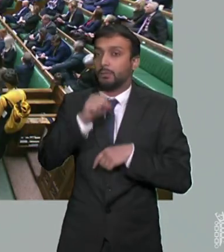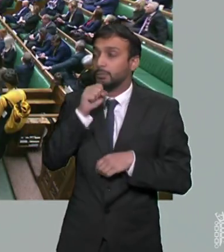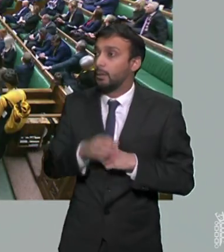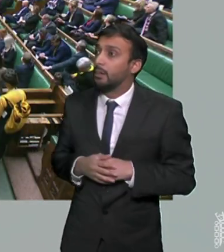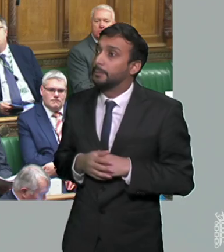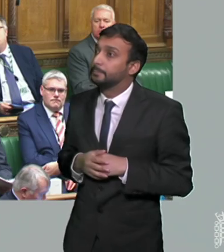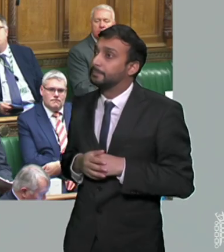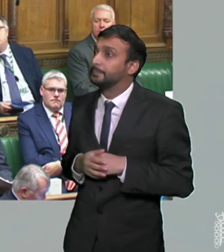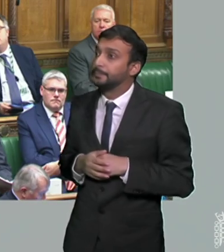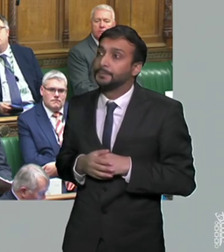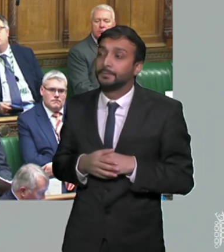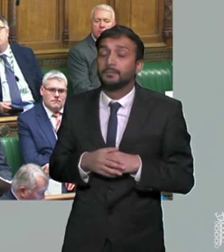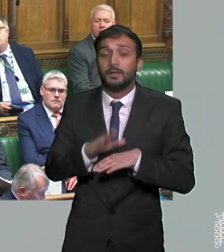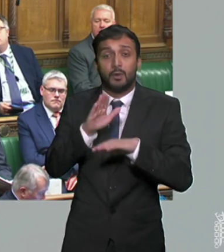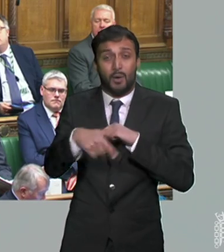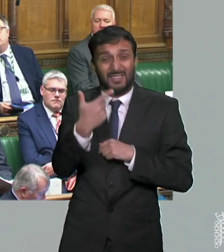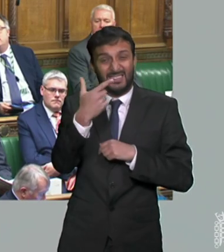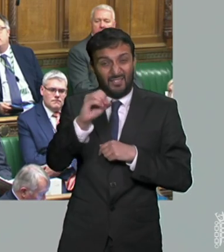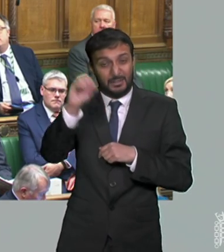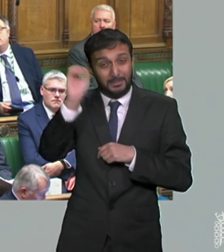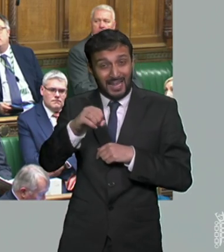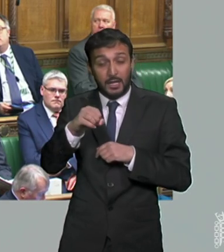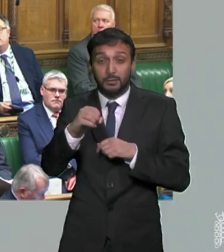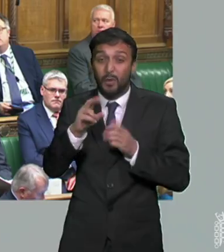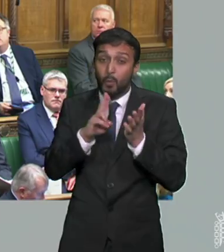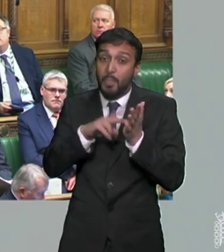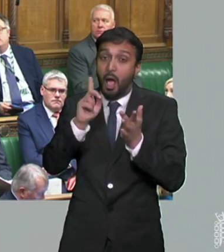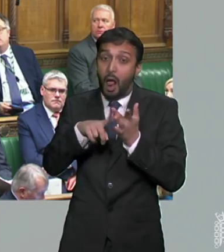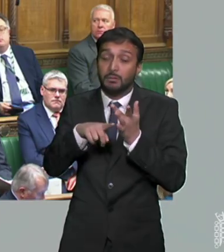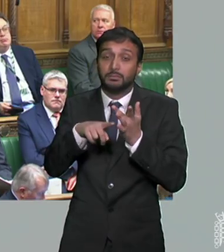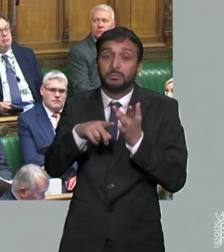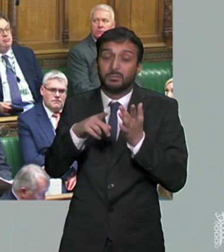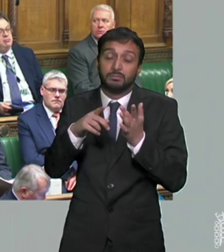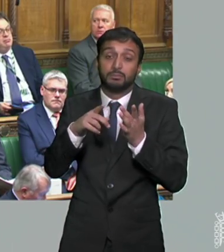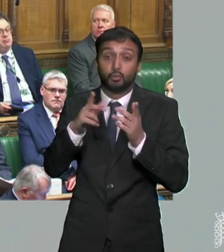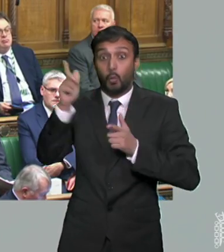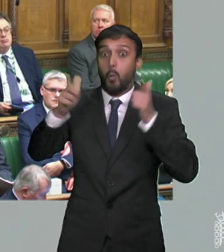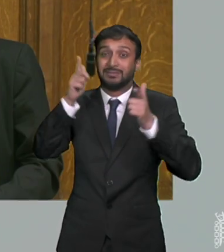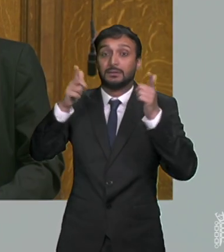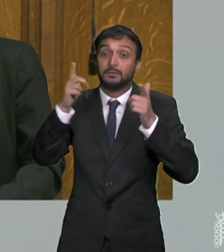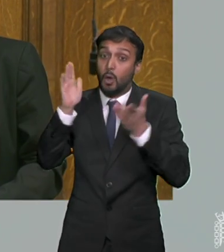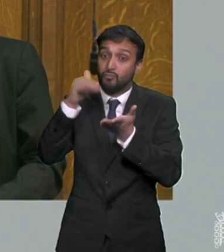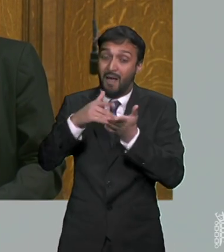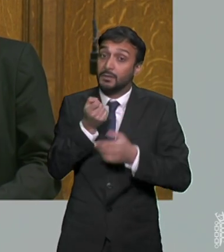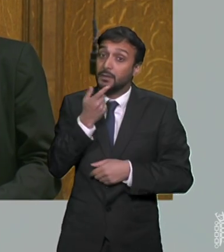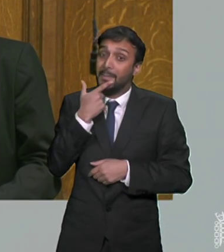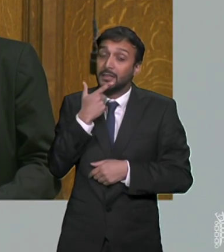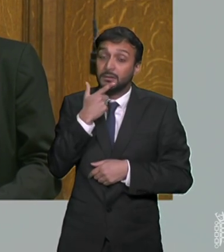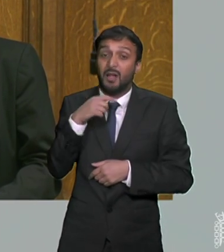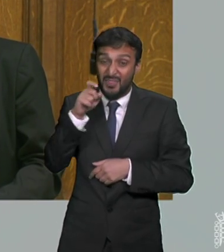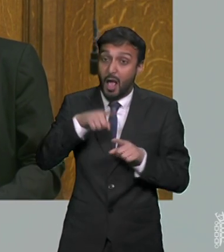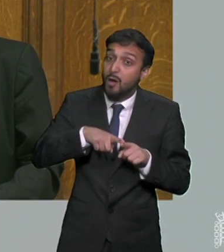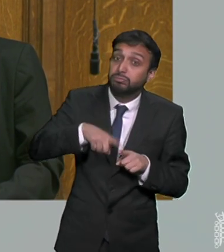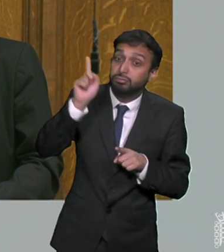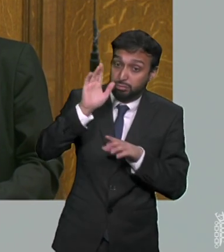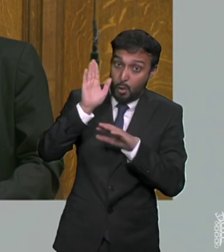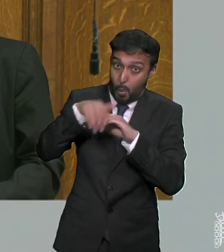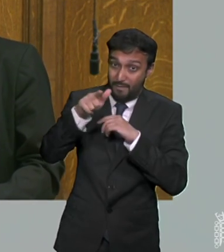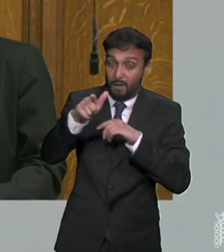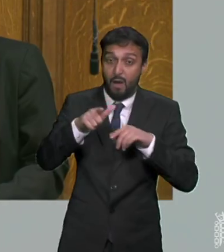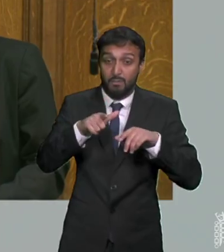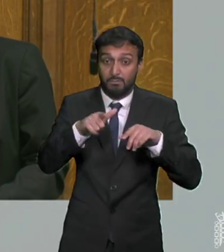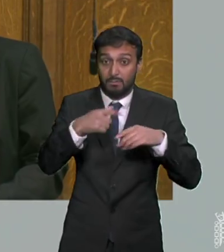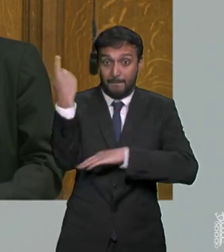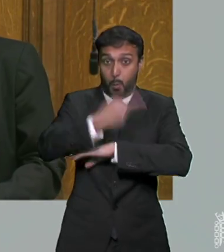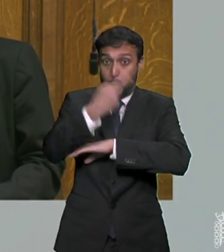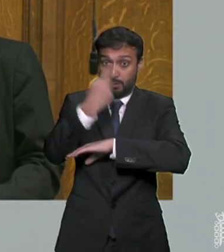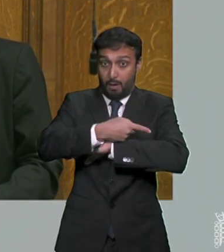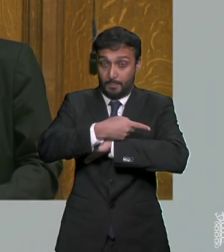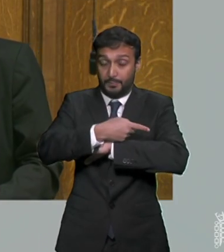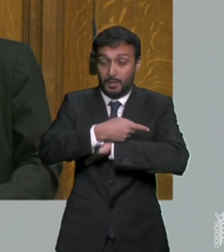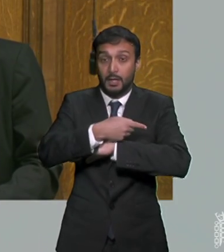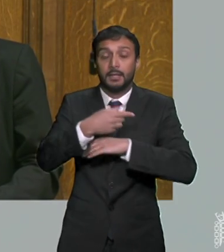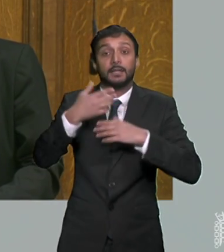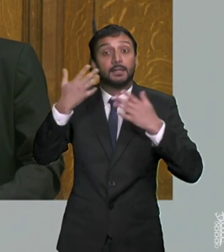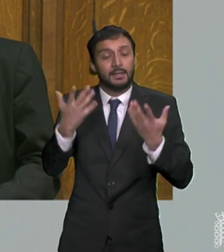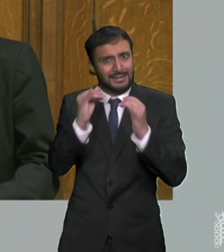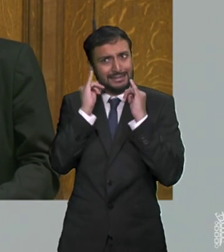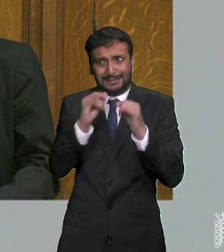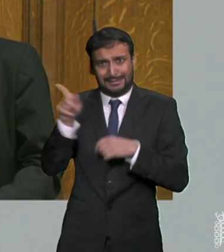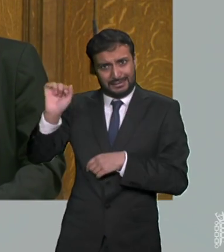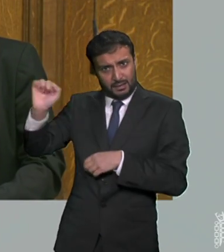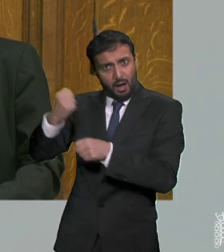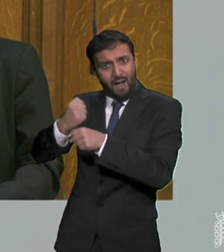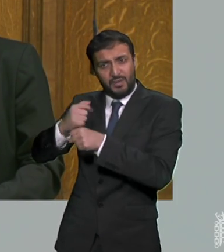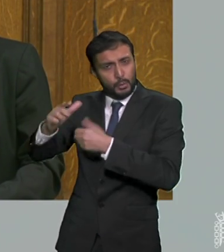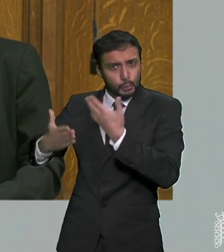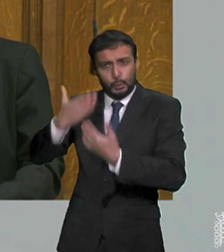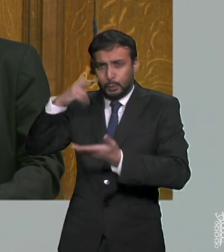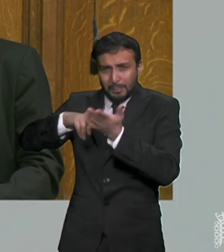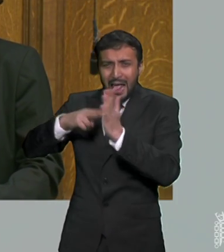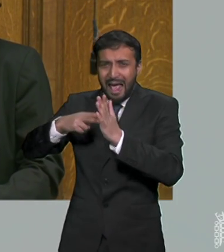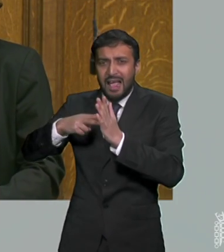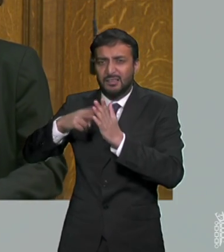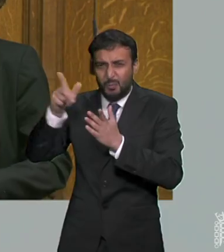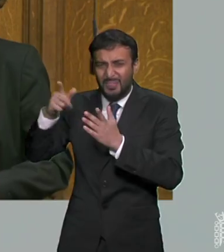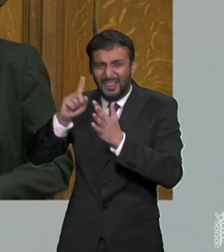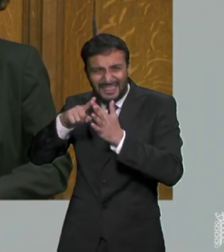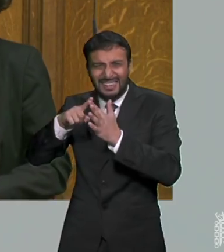Over 70% of Northern Ireland’s international tourists arrive in Dublin and travel across the land border, and the UK Government’s proposed electronic travel authorisation is likely to mean the north being struck off the itinerary of operators and many independent travellers.